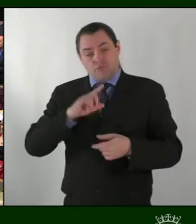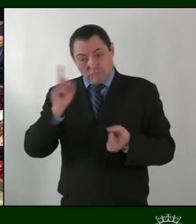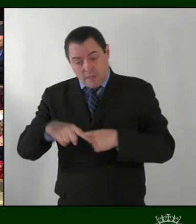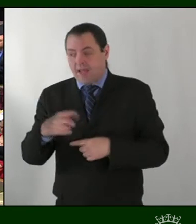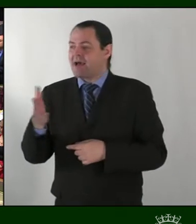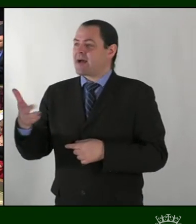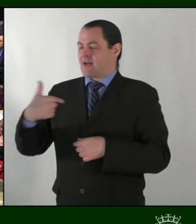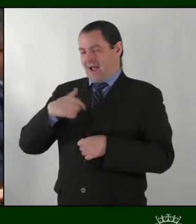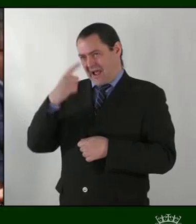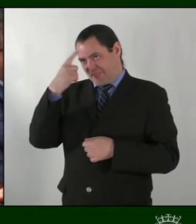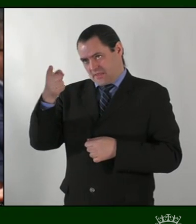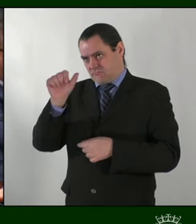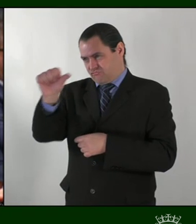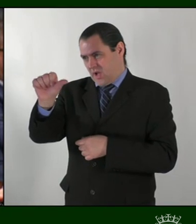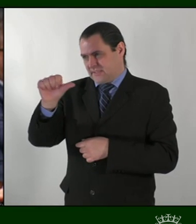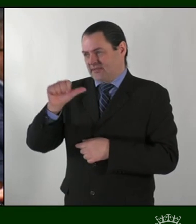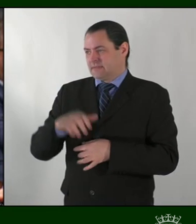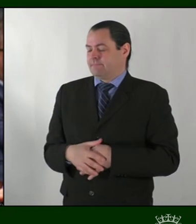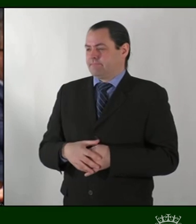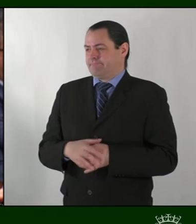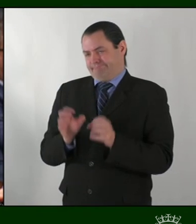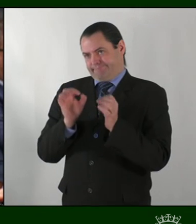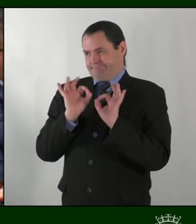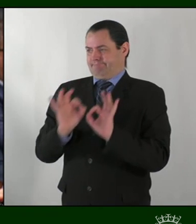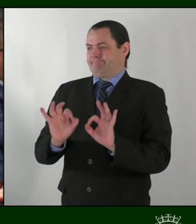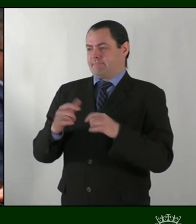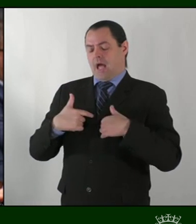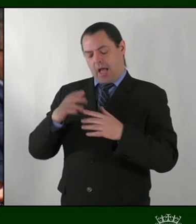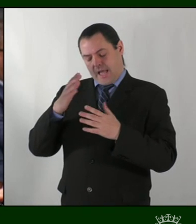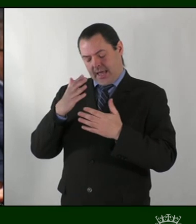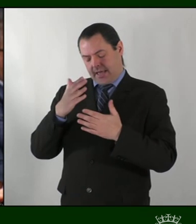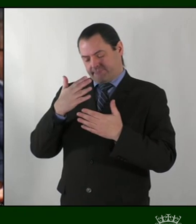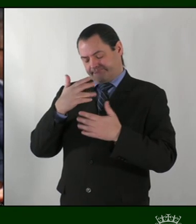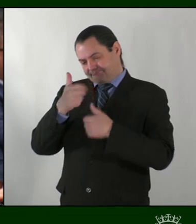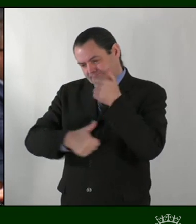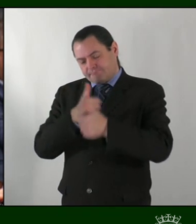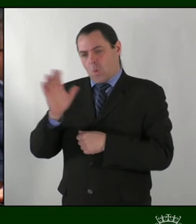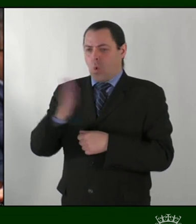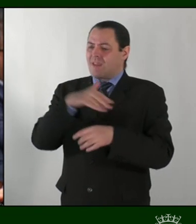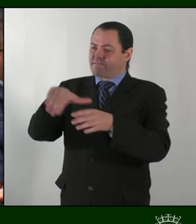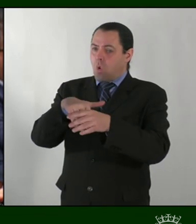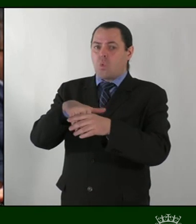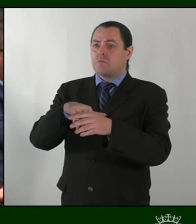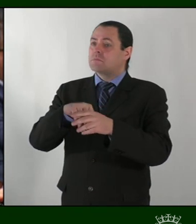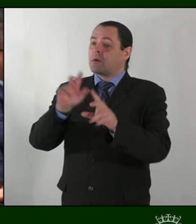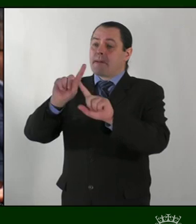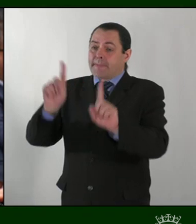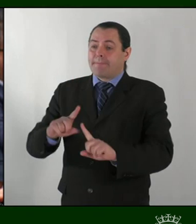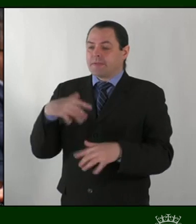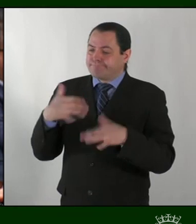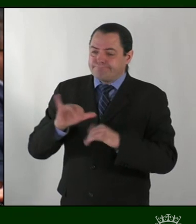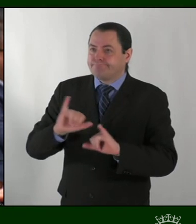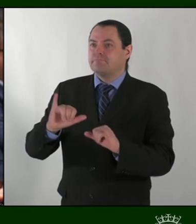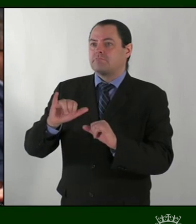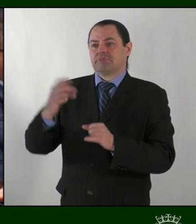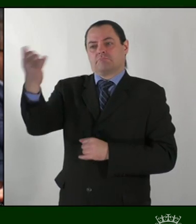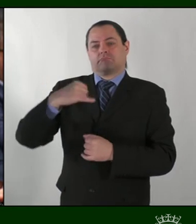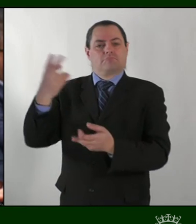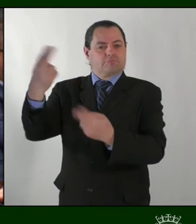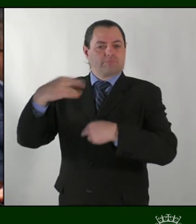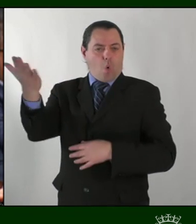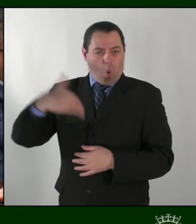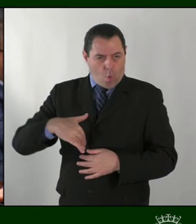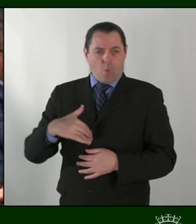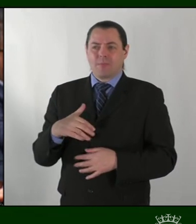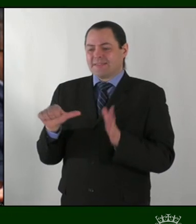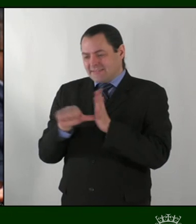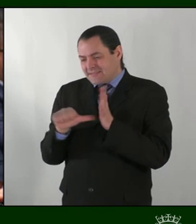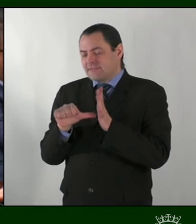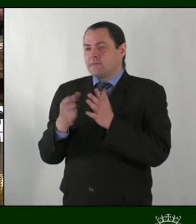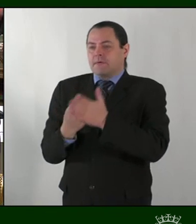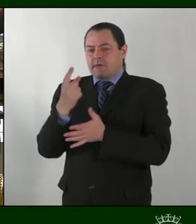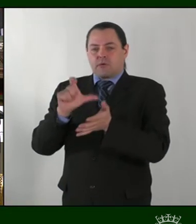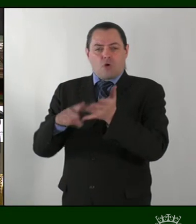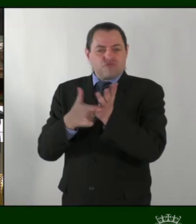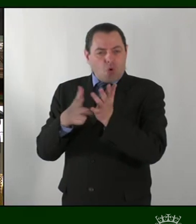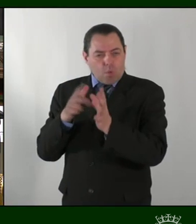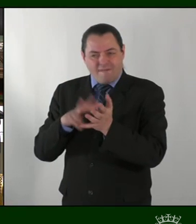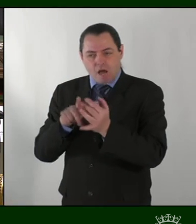My honourable Friend puts it beautifully, and I salute everybody involved in bringing home the victims and potential victims of coronavirus for the difficulties and risks they face.